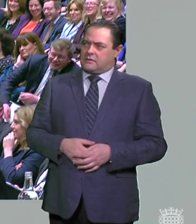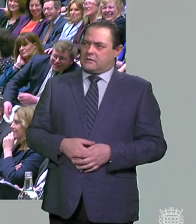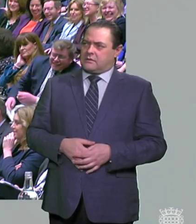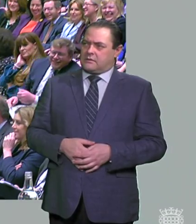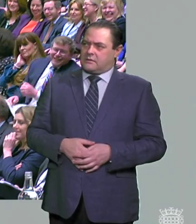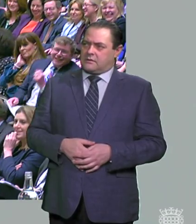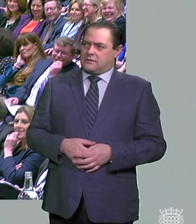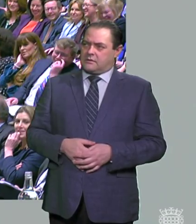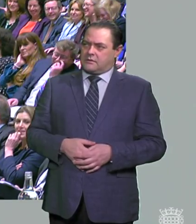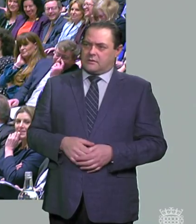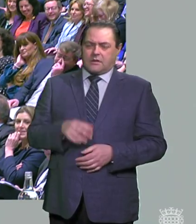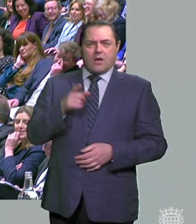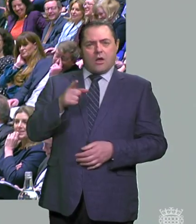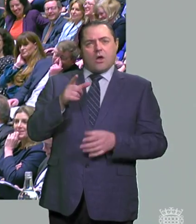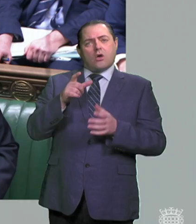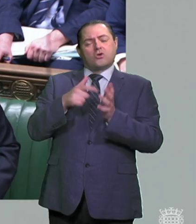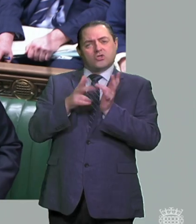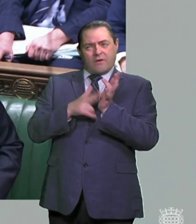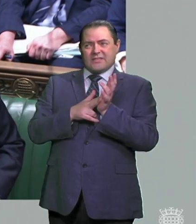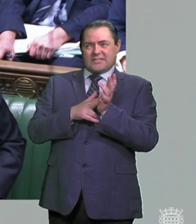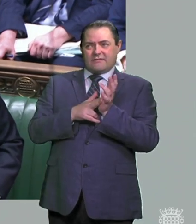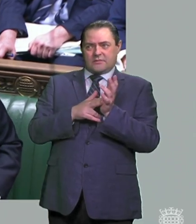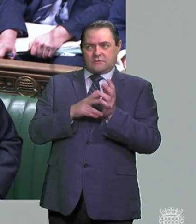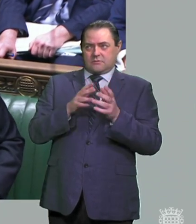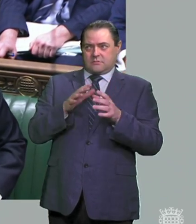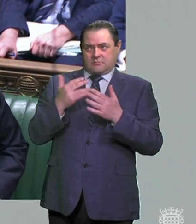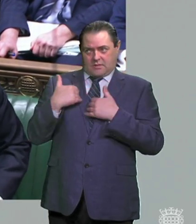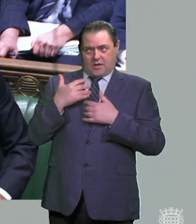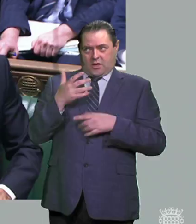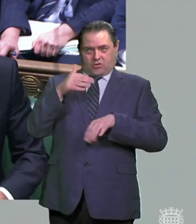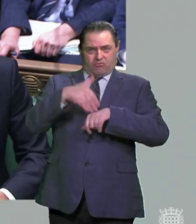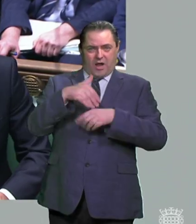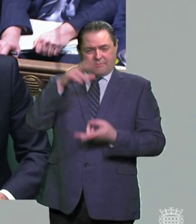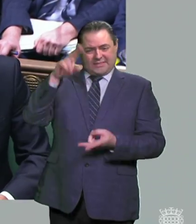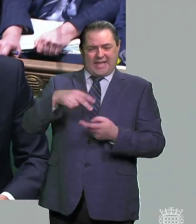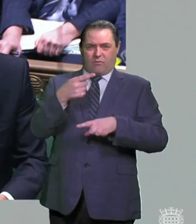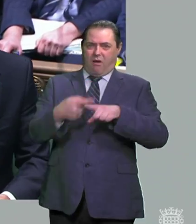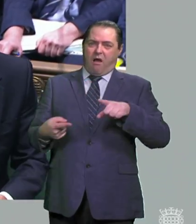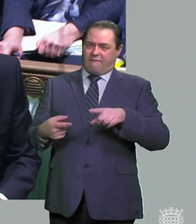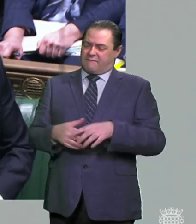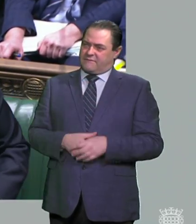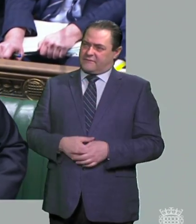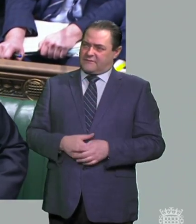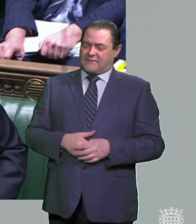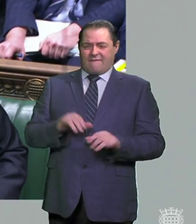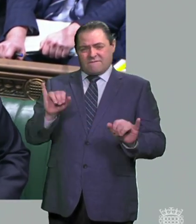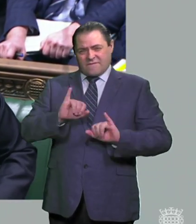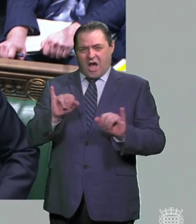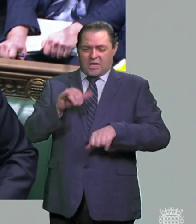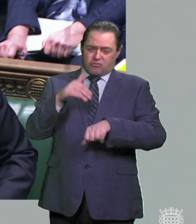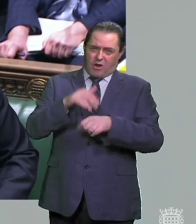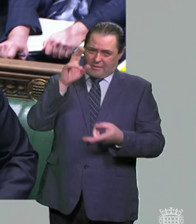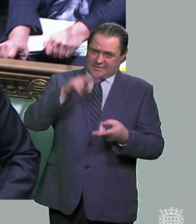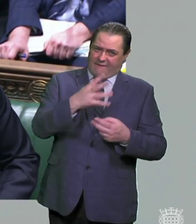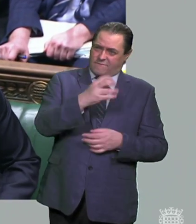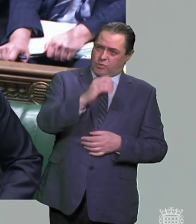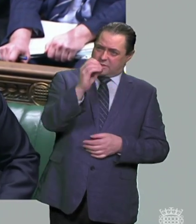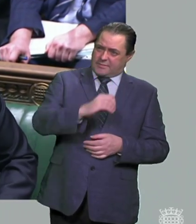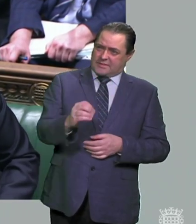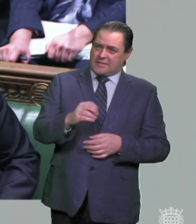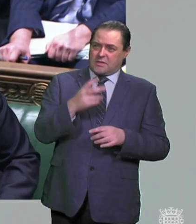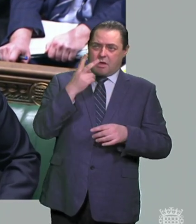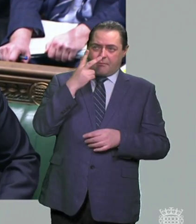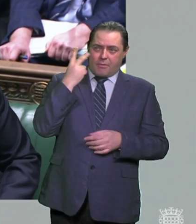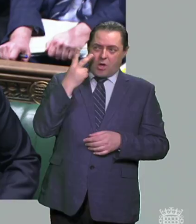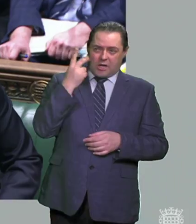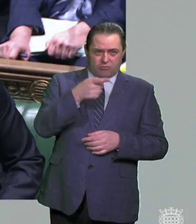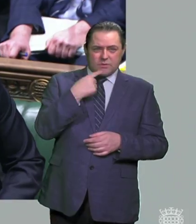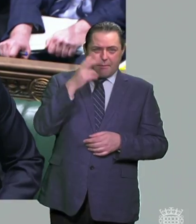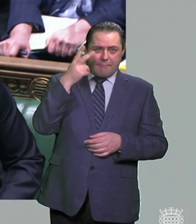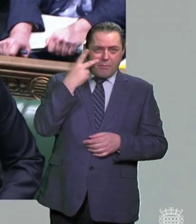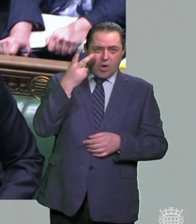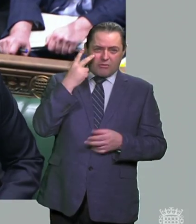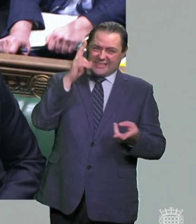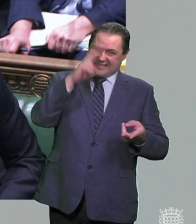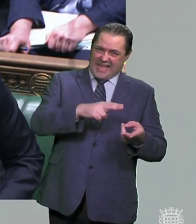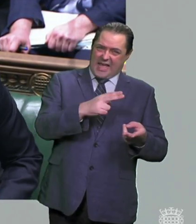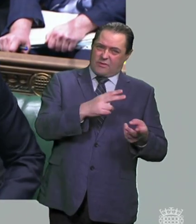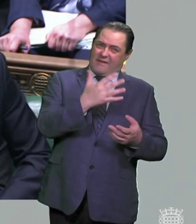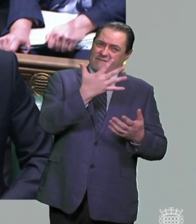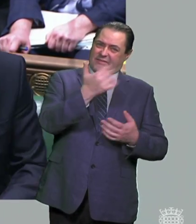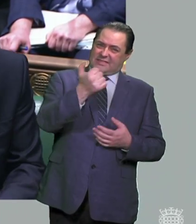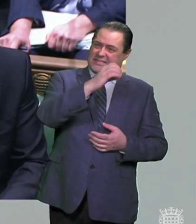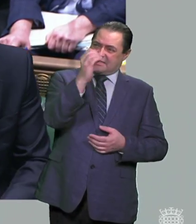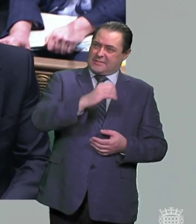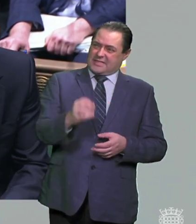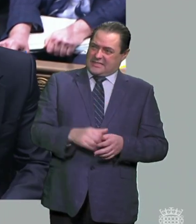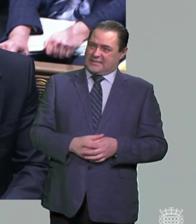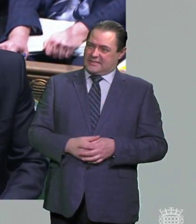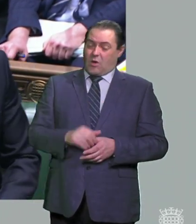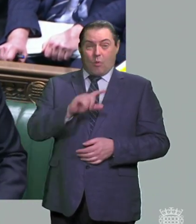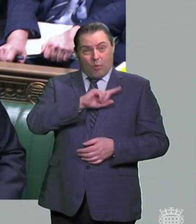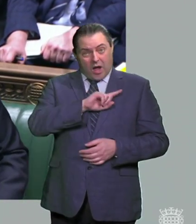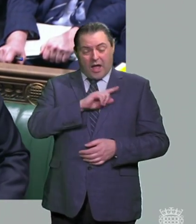Since the Conservatives came to power, crime is down 50%, violent crime is down 40%, and burglary—the right honourable and learned Gentleman mentioned burglary—is down 56%.